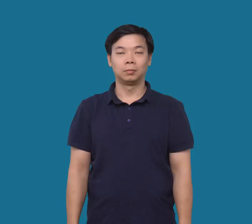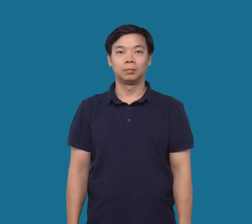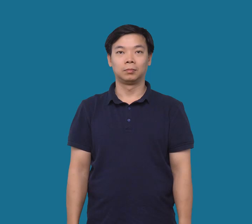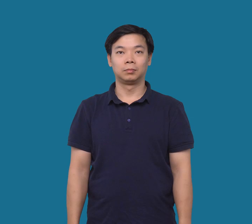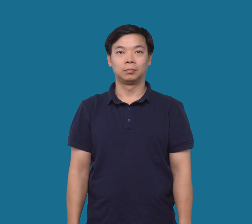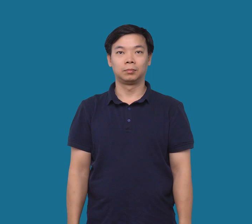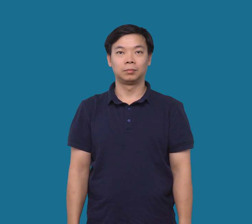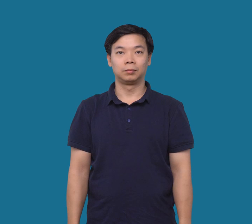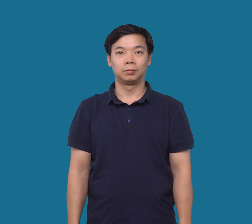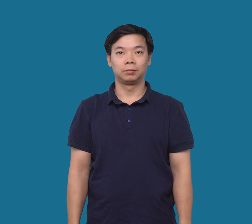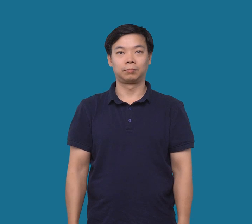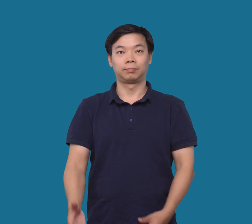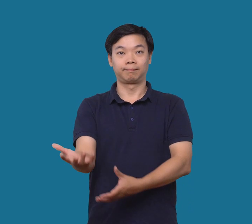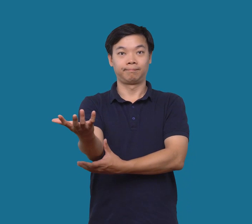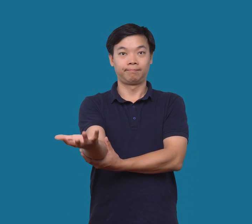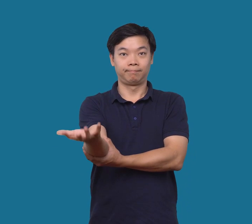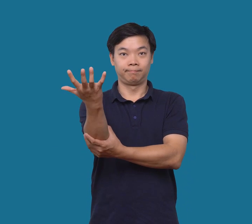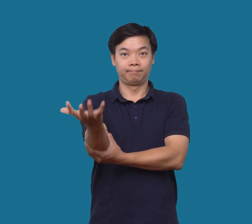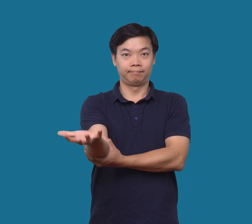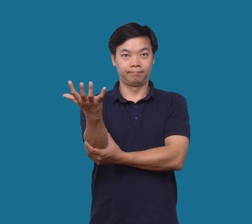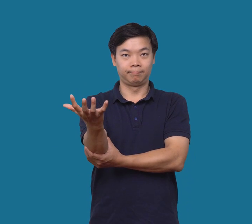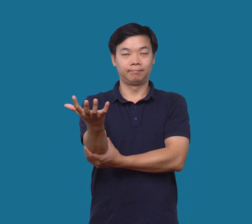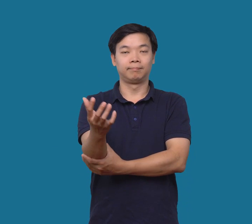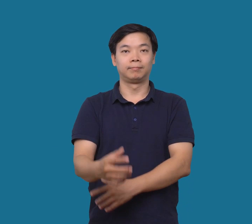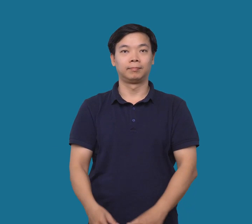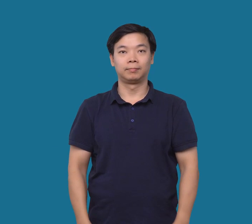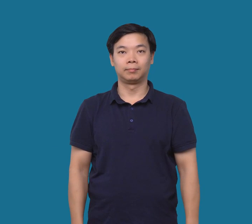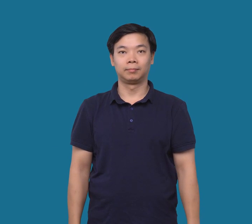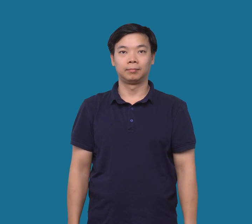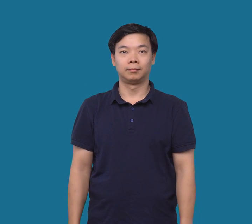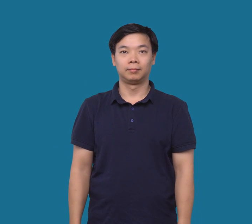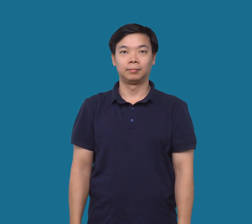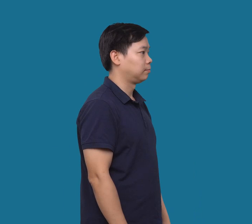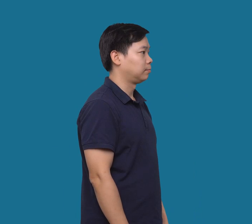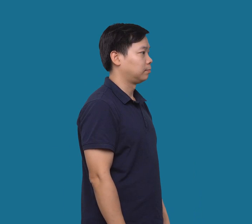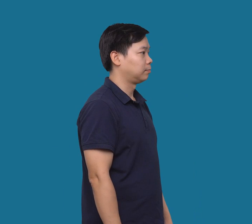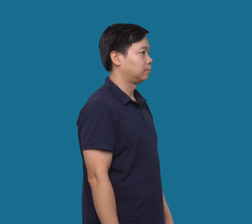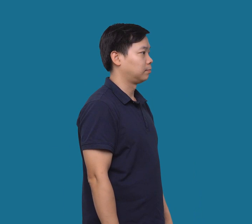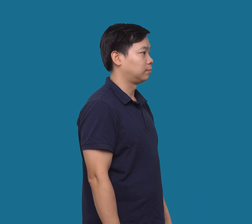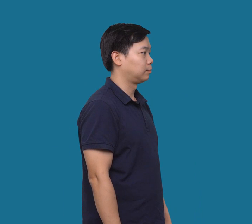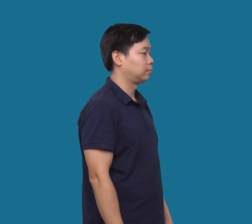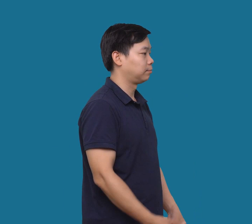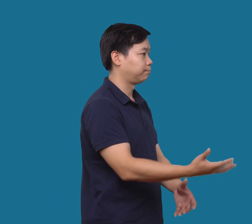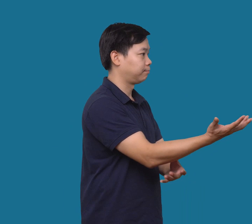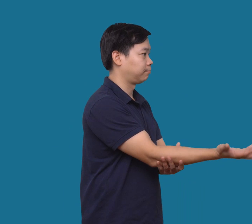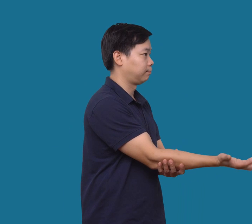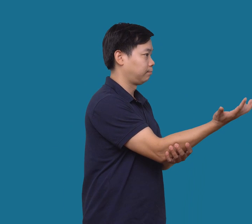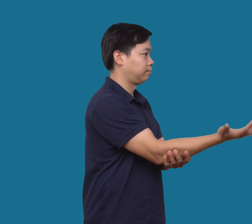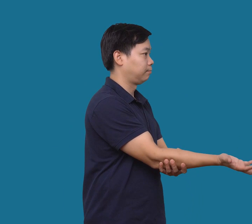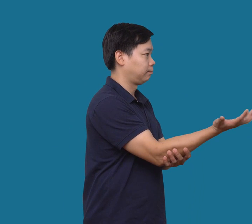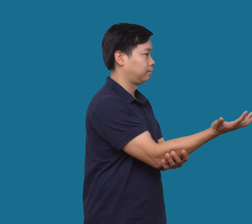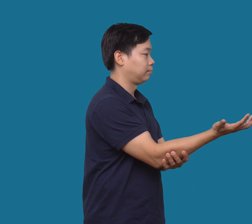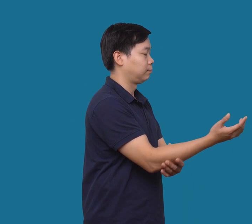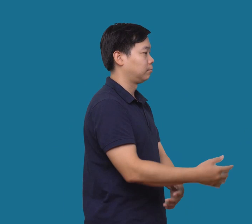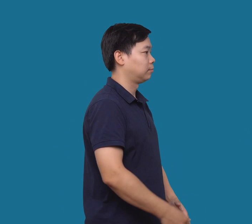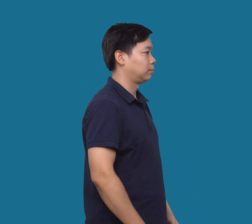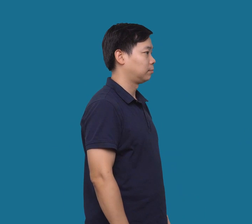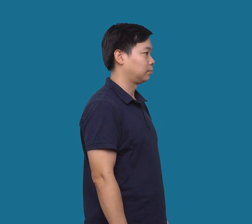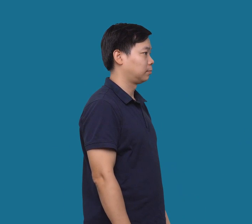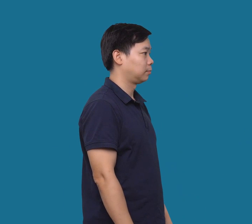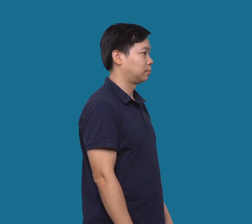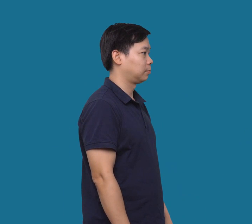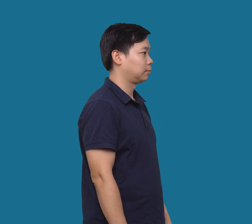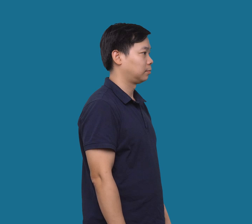chảo